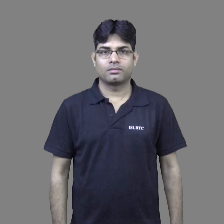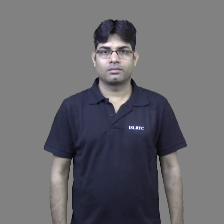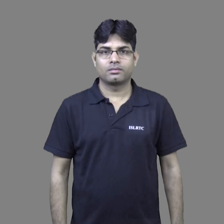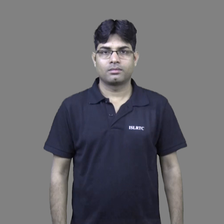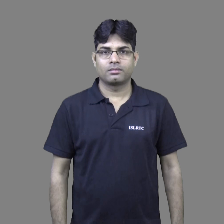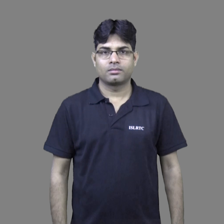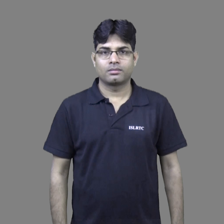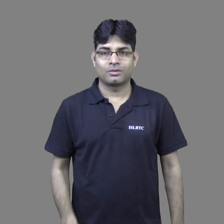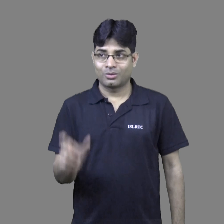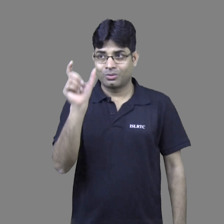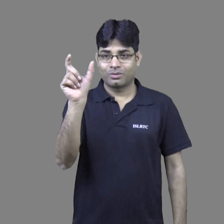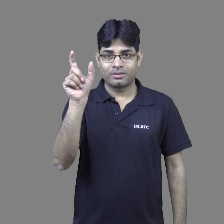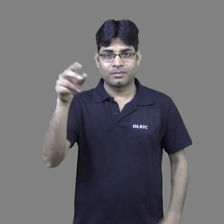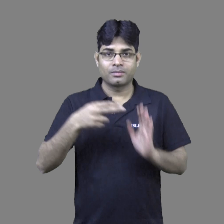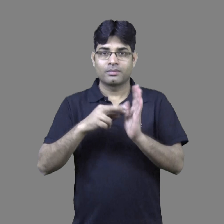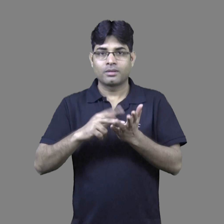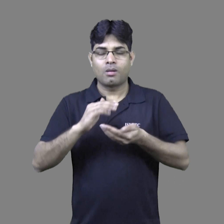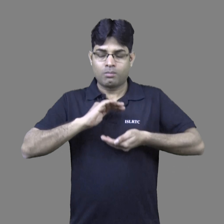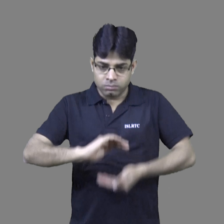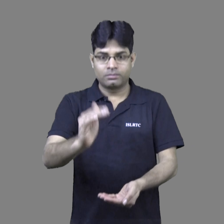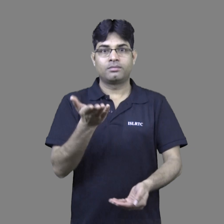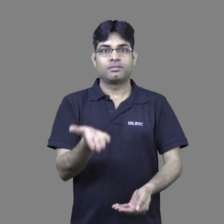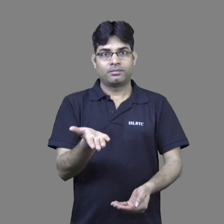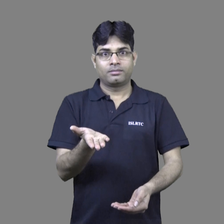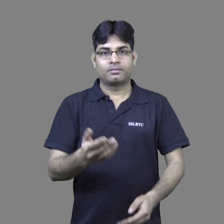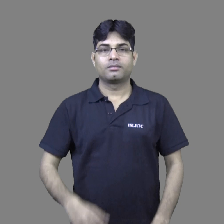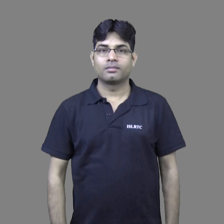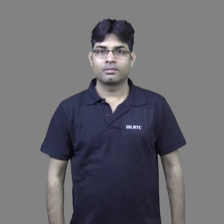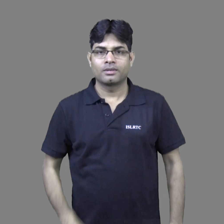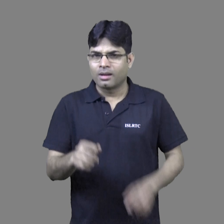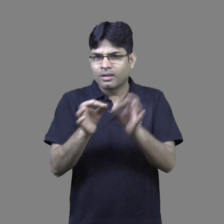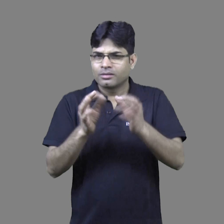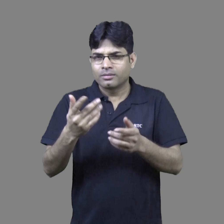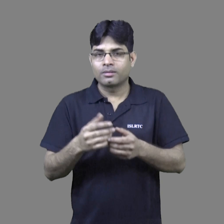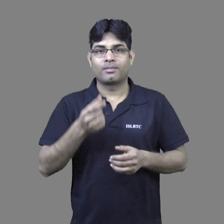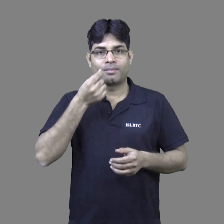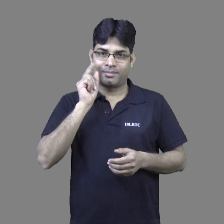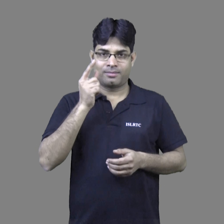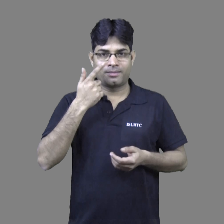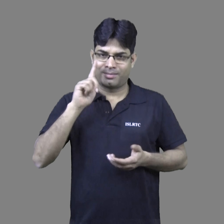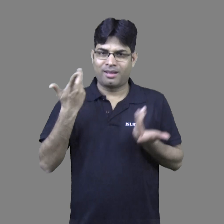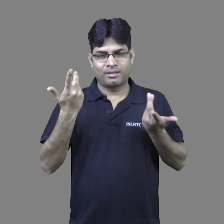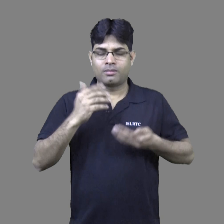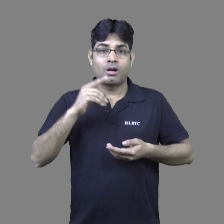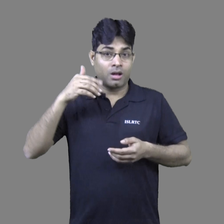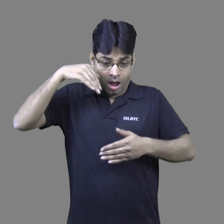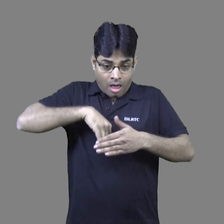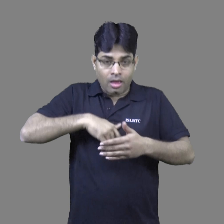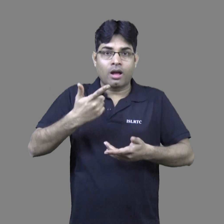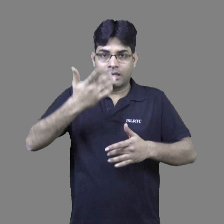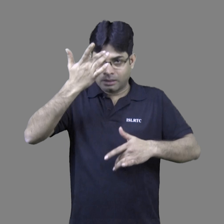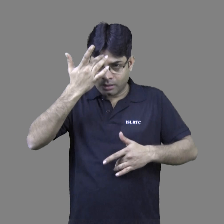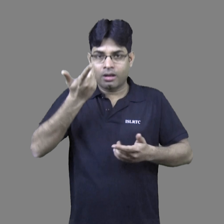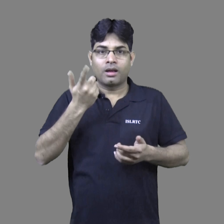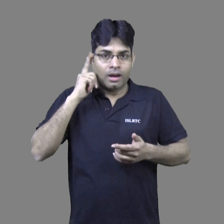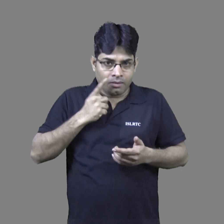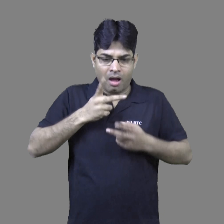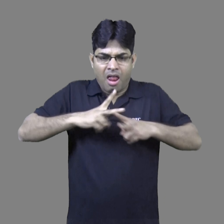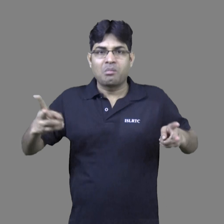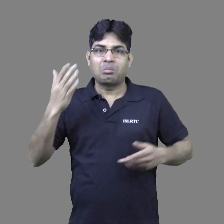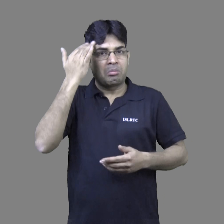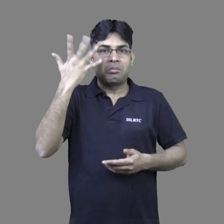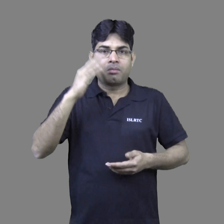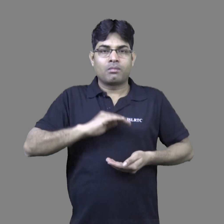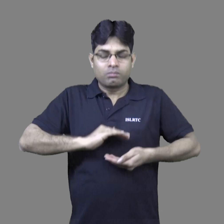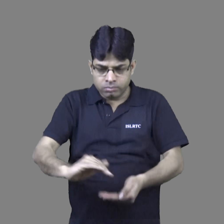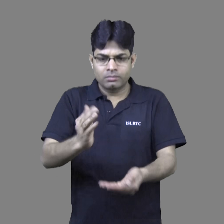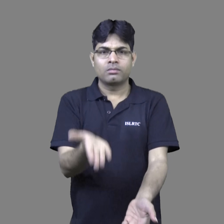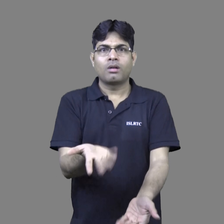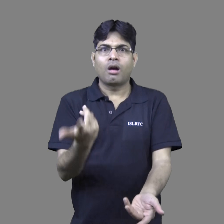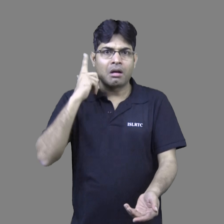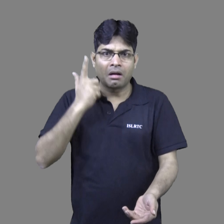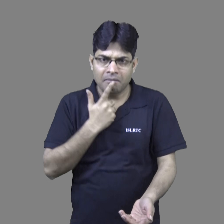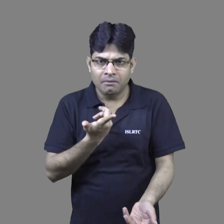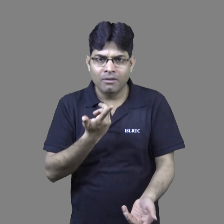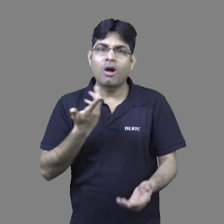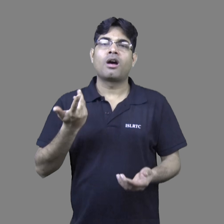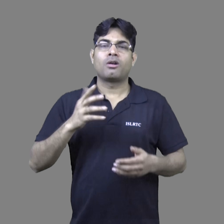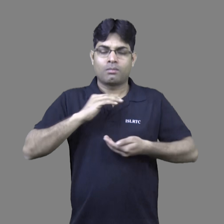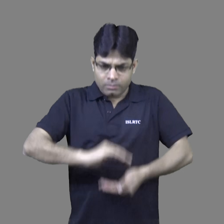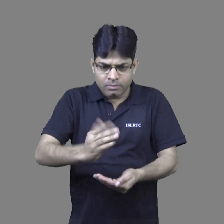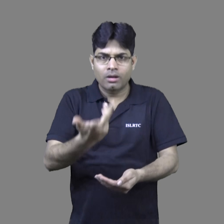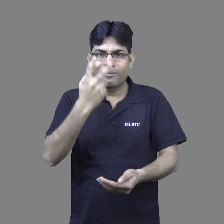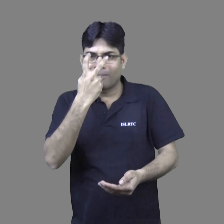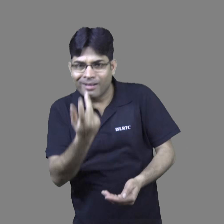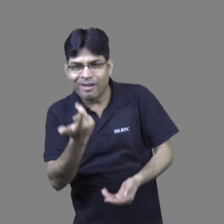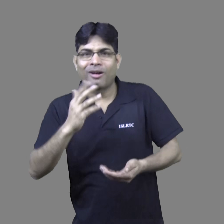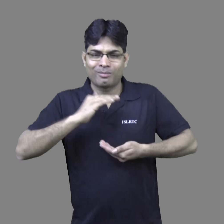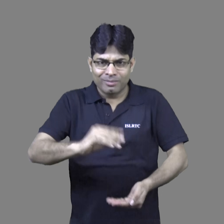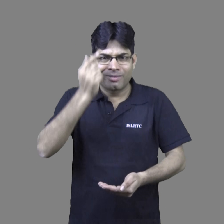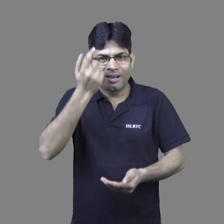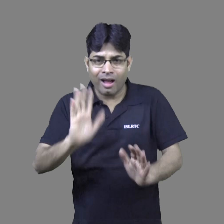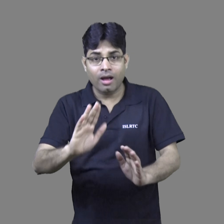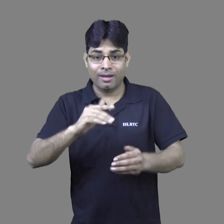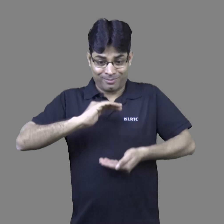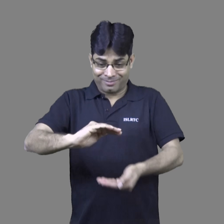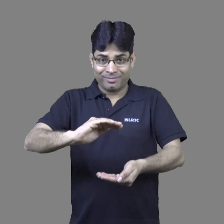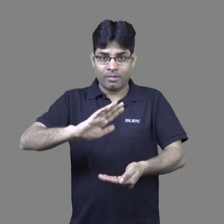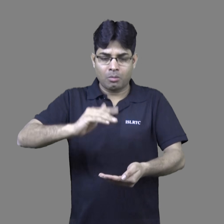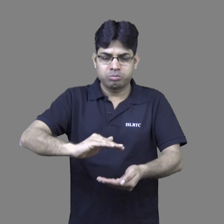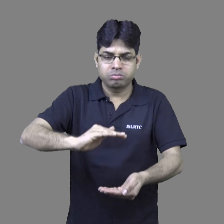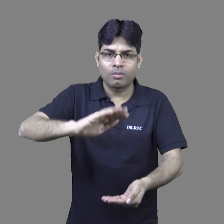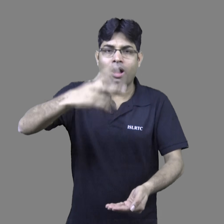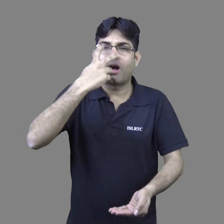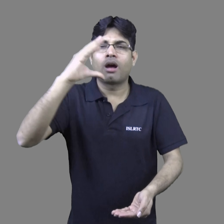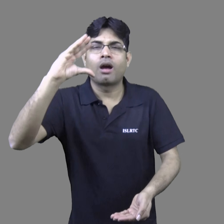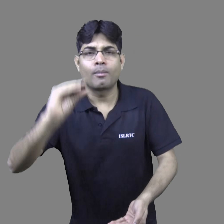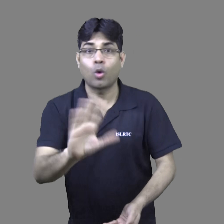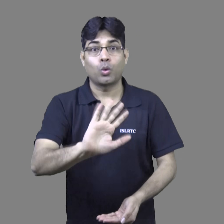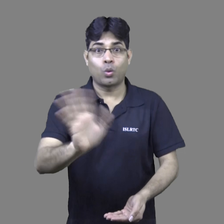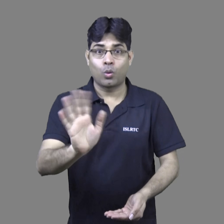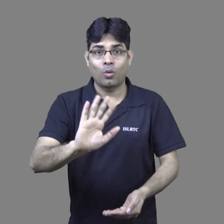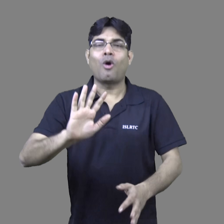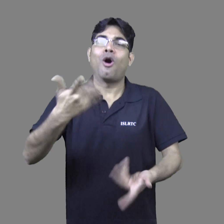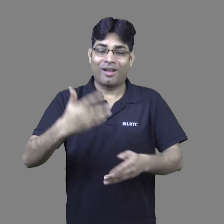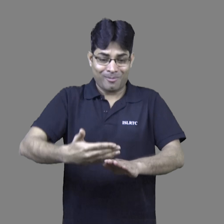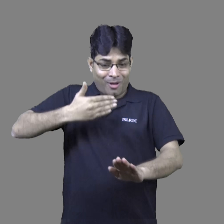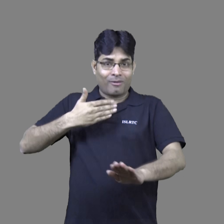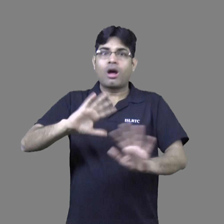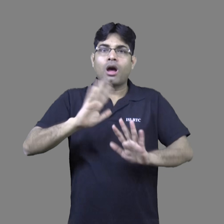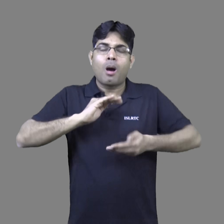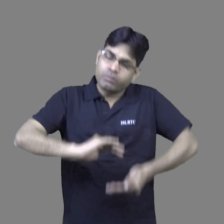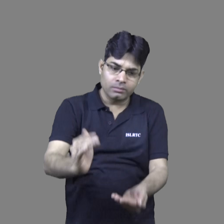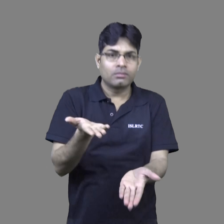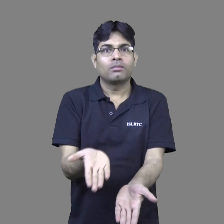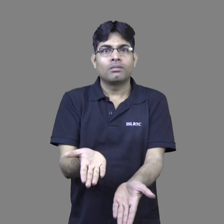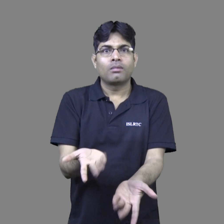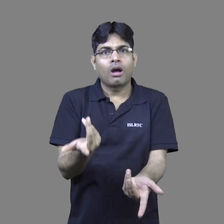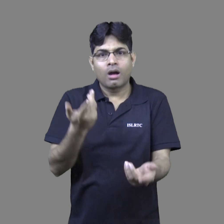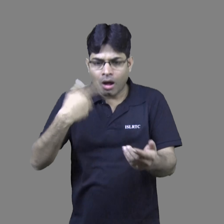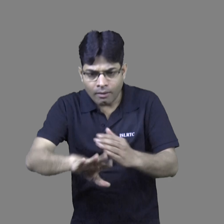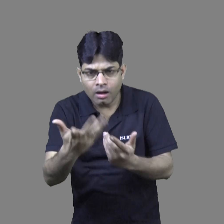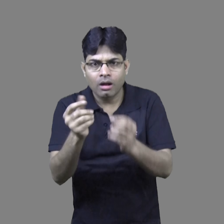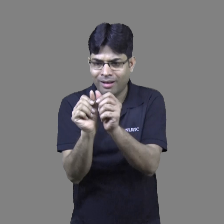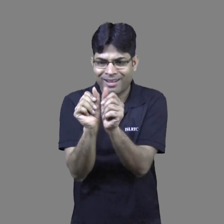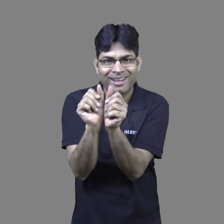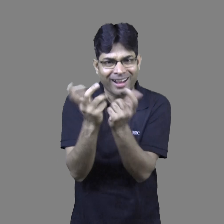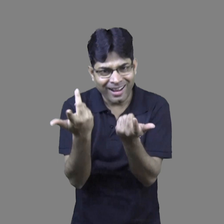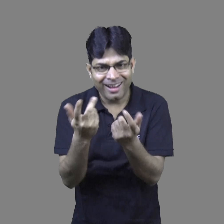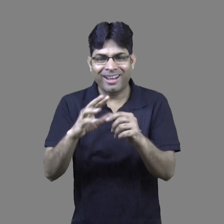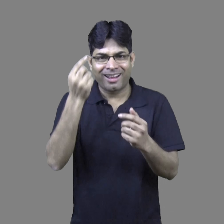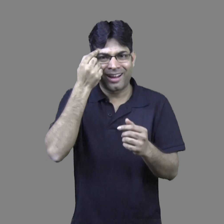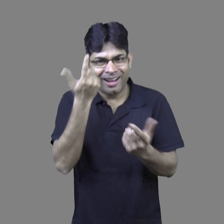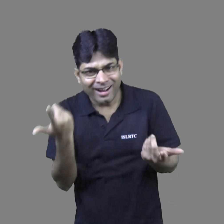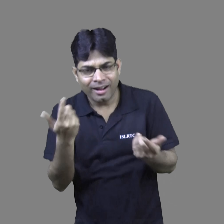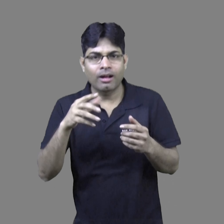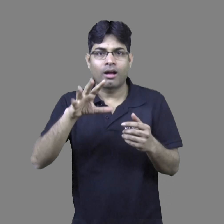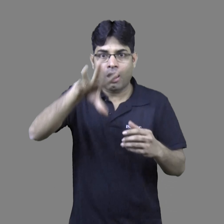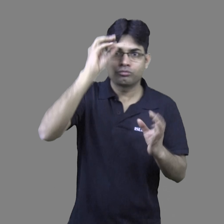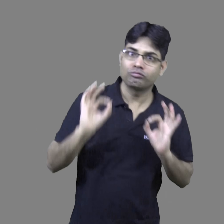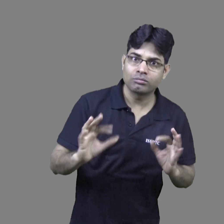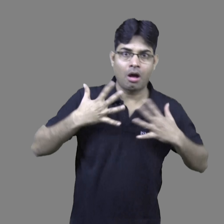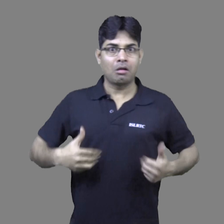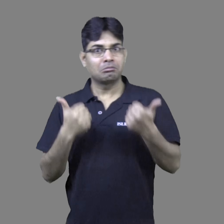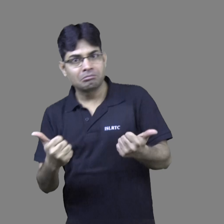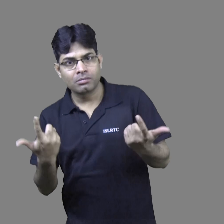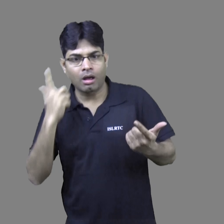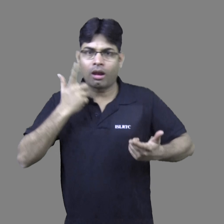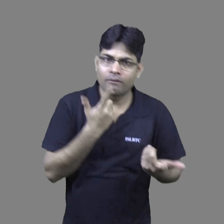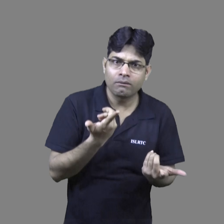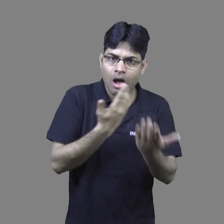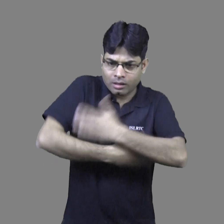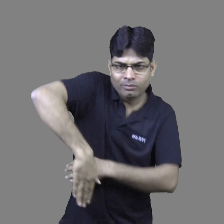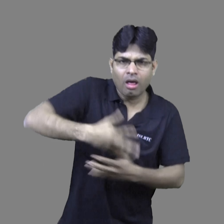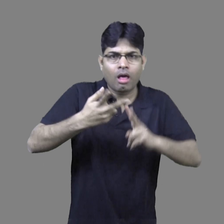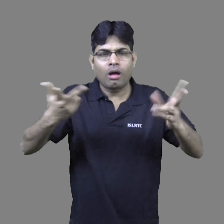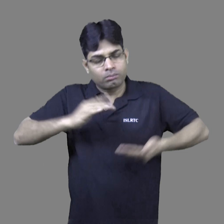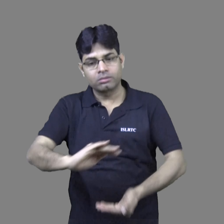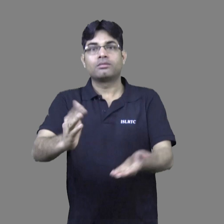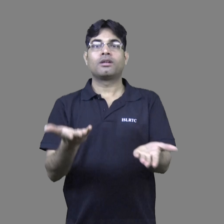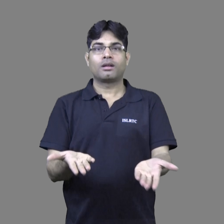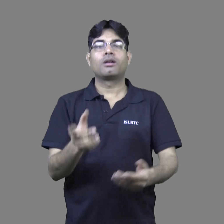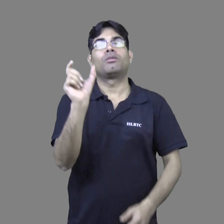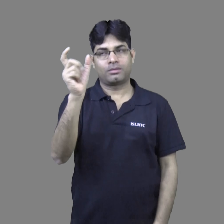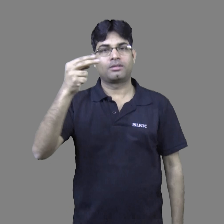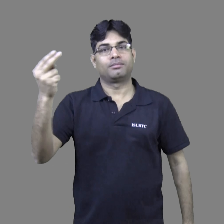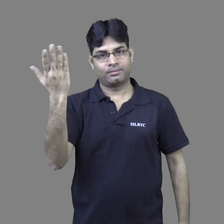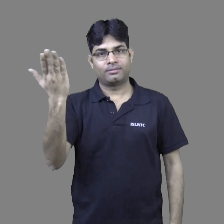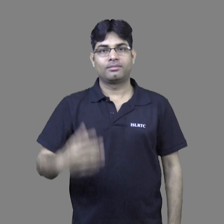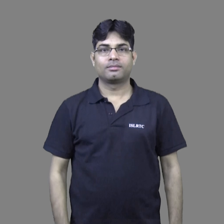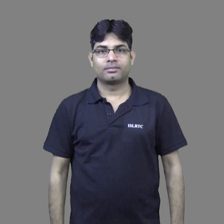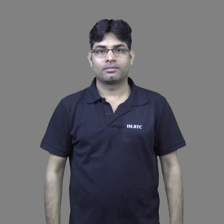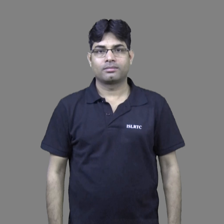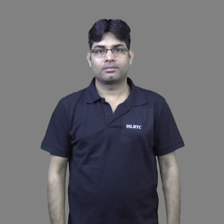Innate